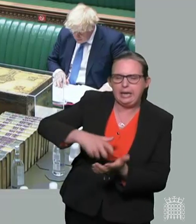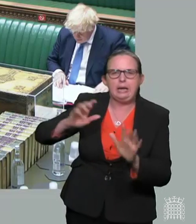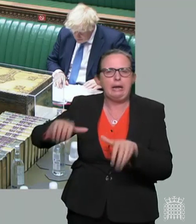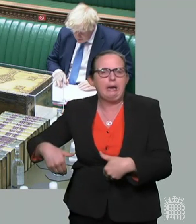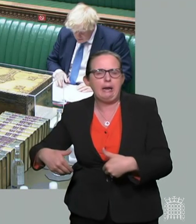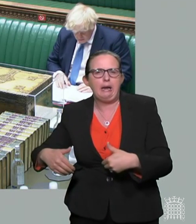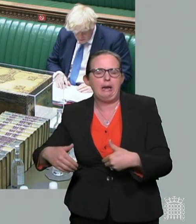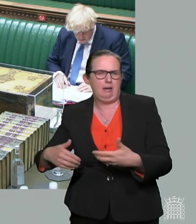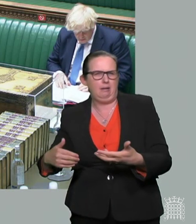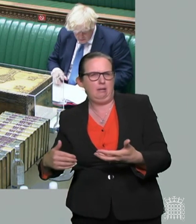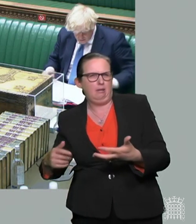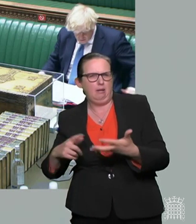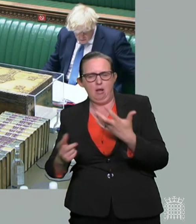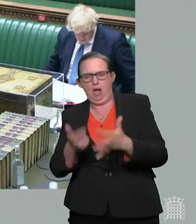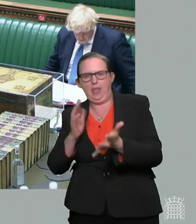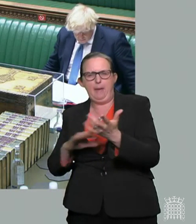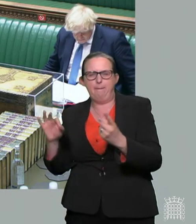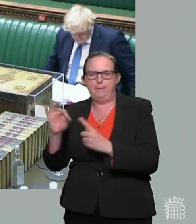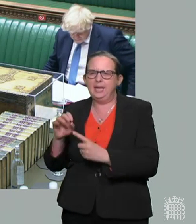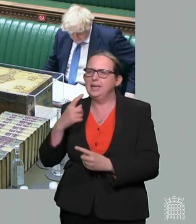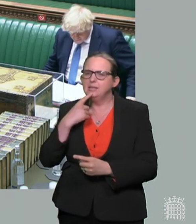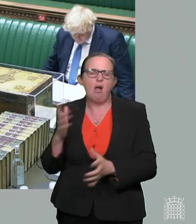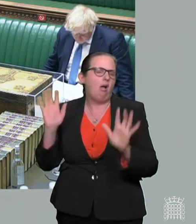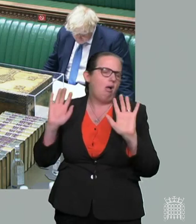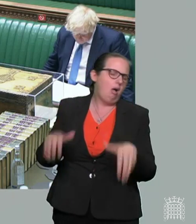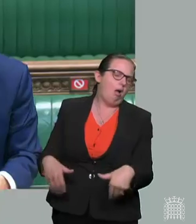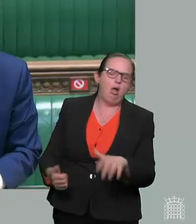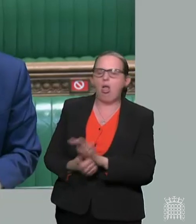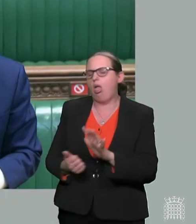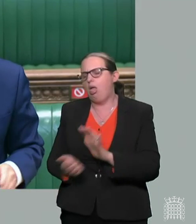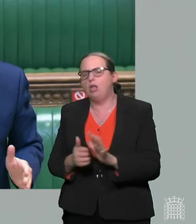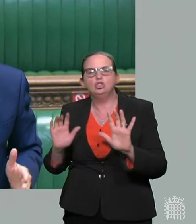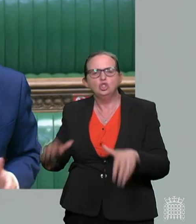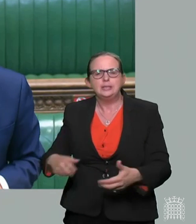The honourable Member for Bassetlaw , a Conservative MP, called it a “ridiculous empty gesture”.